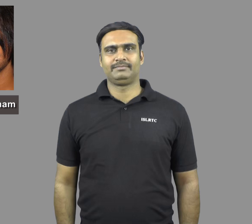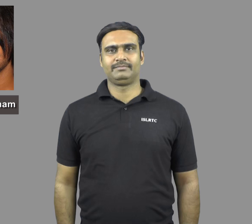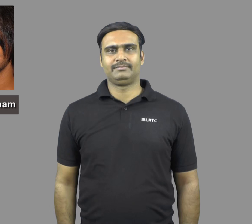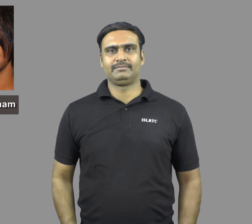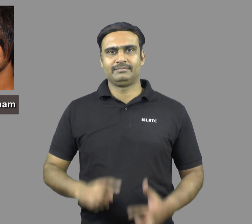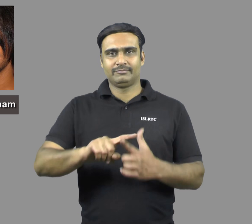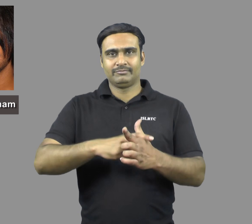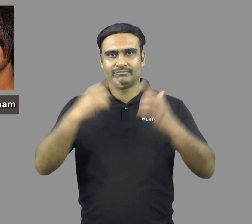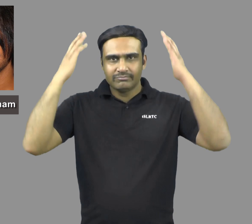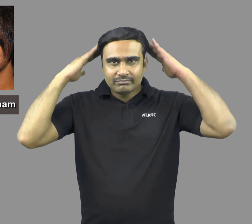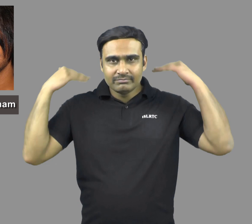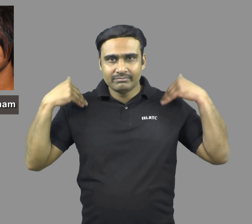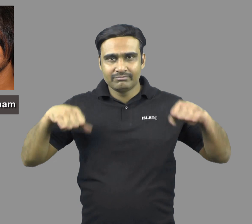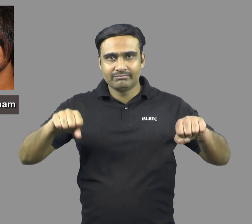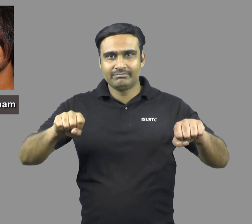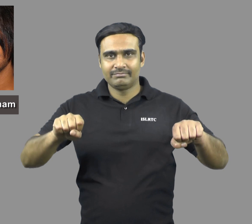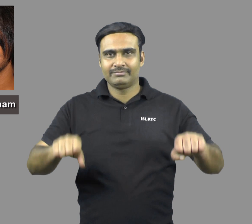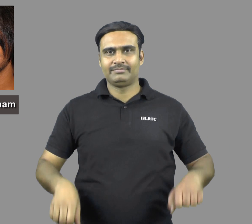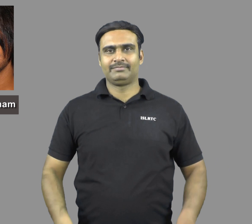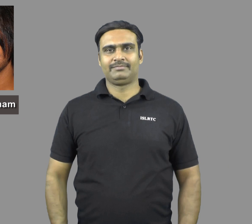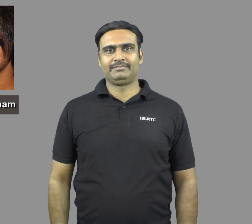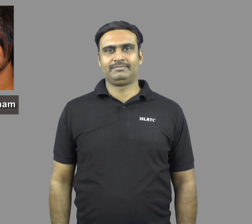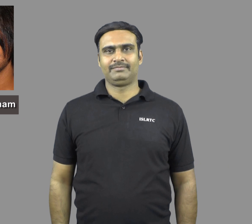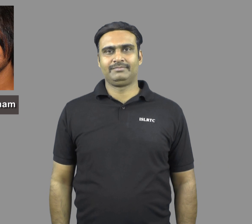John Abraham